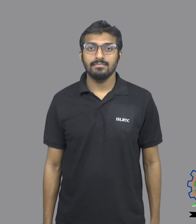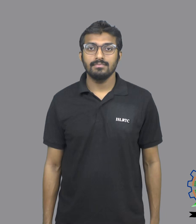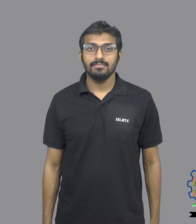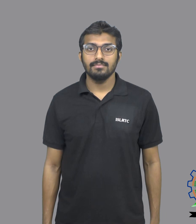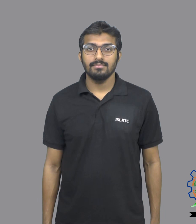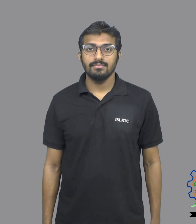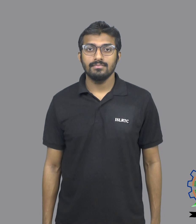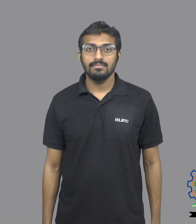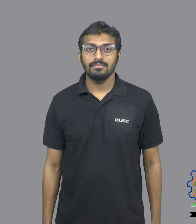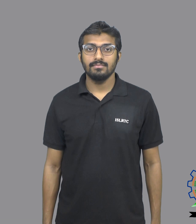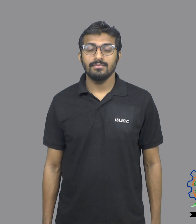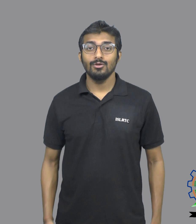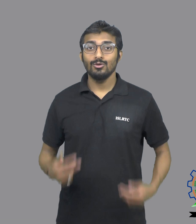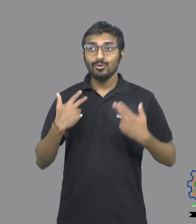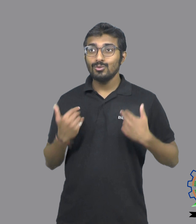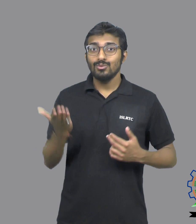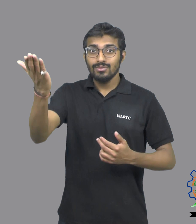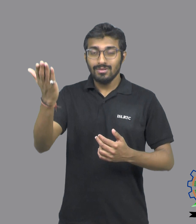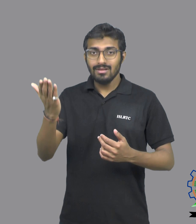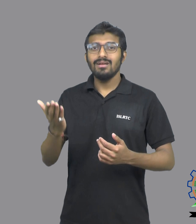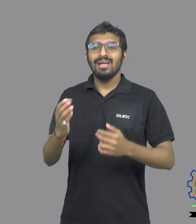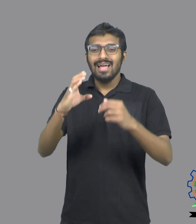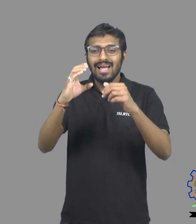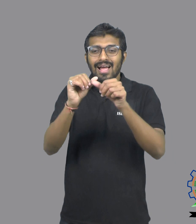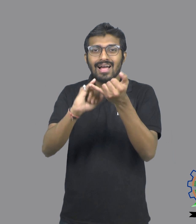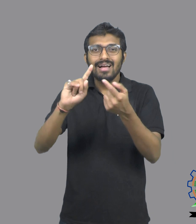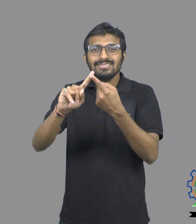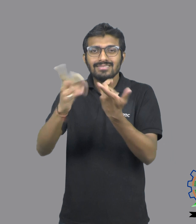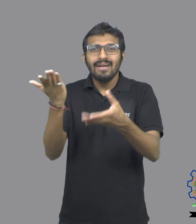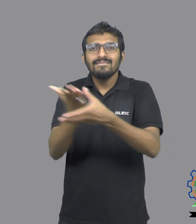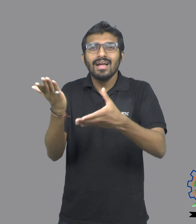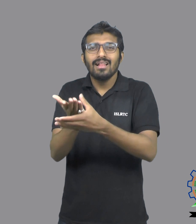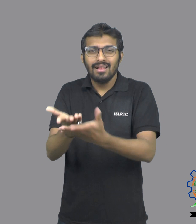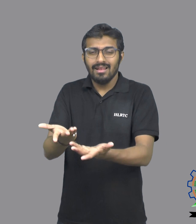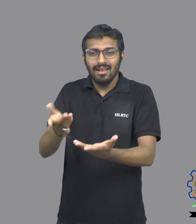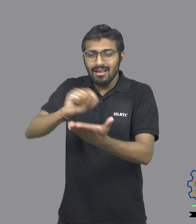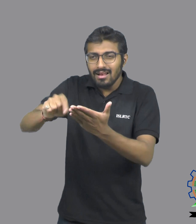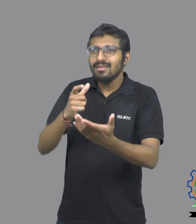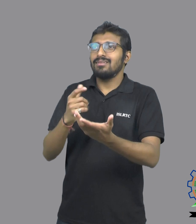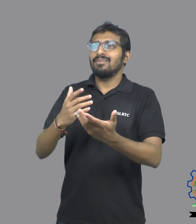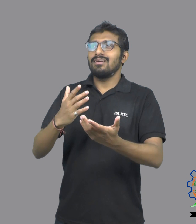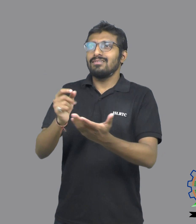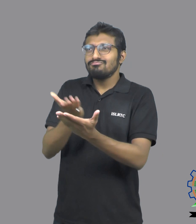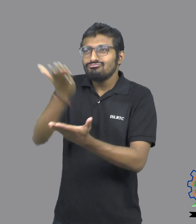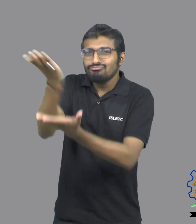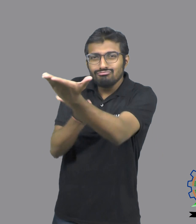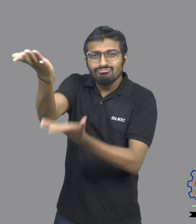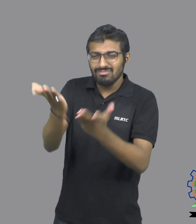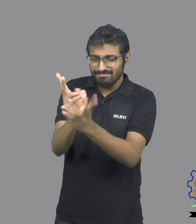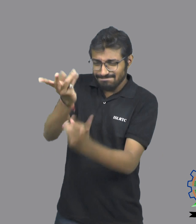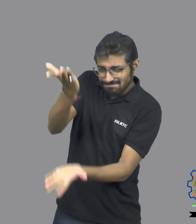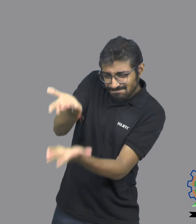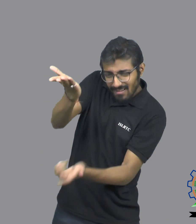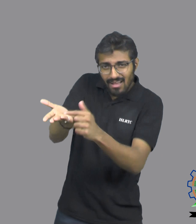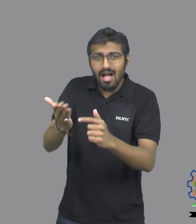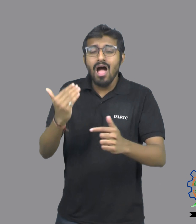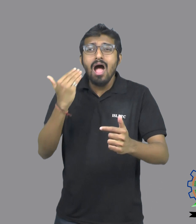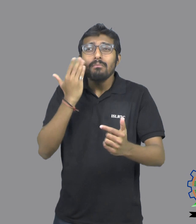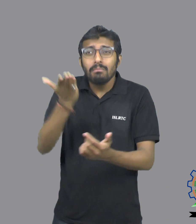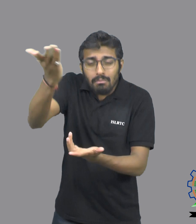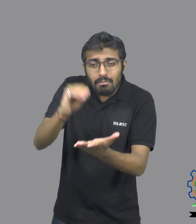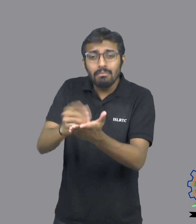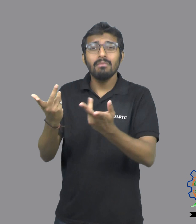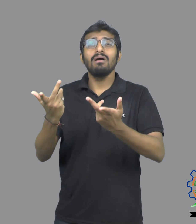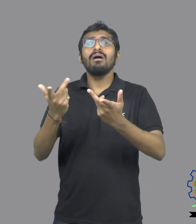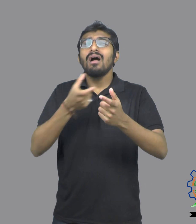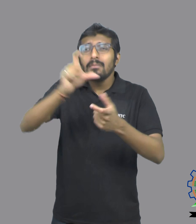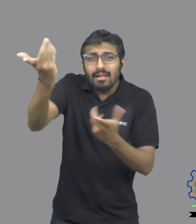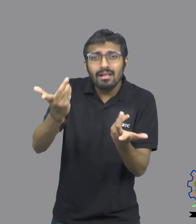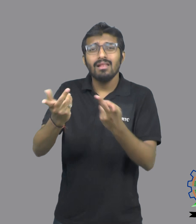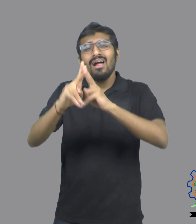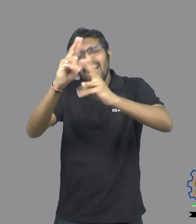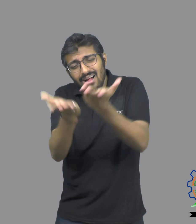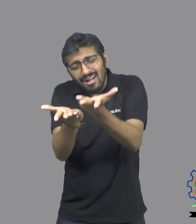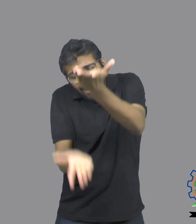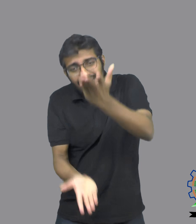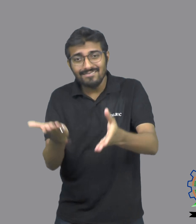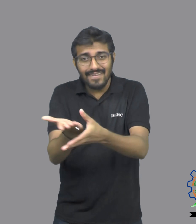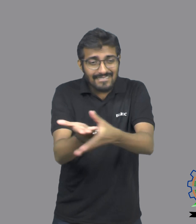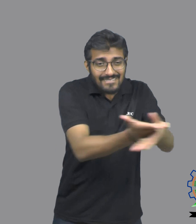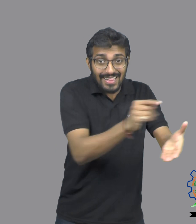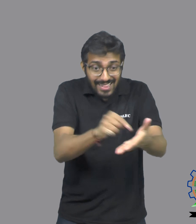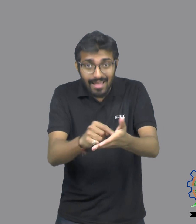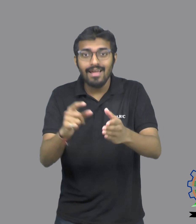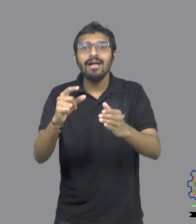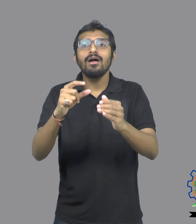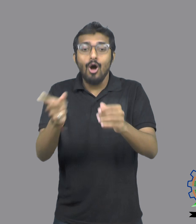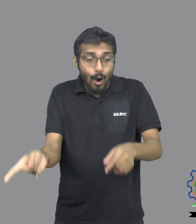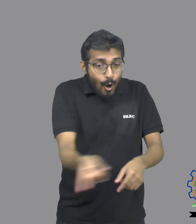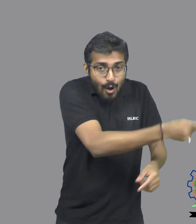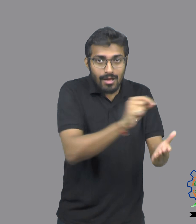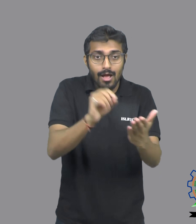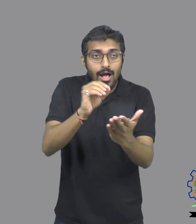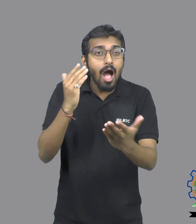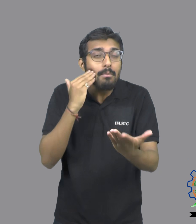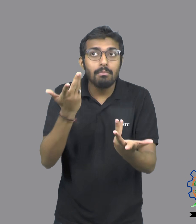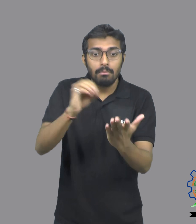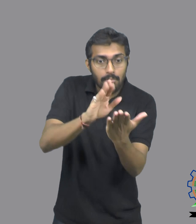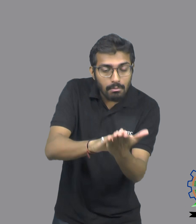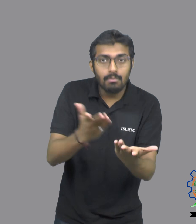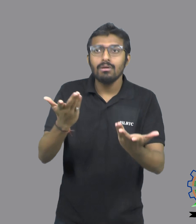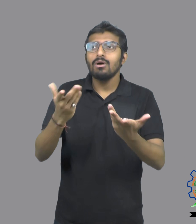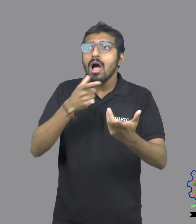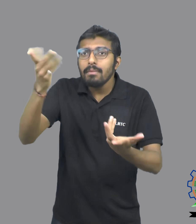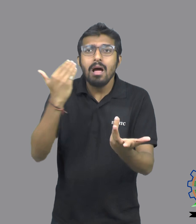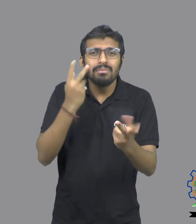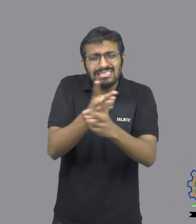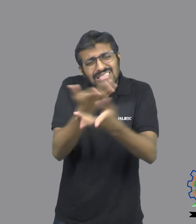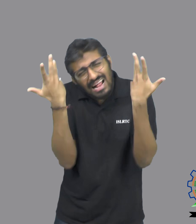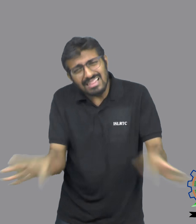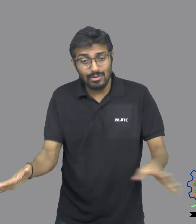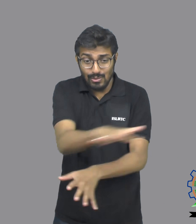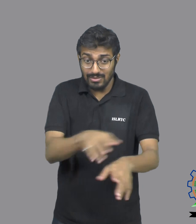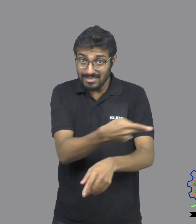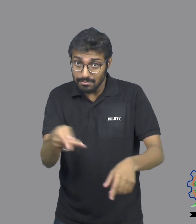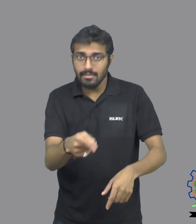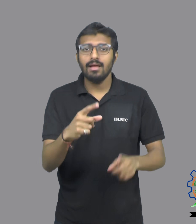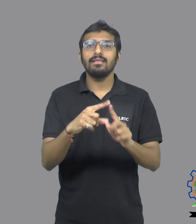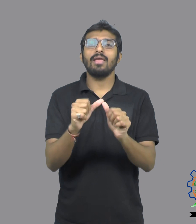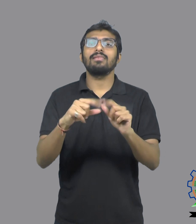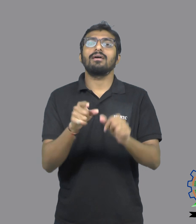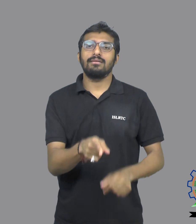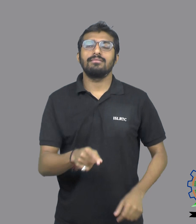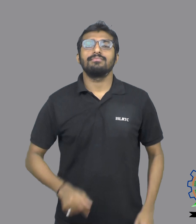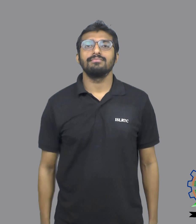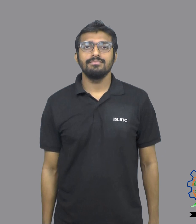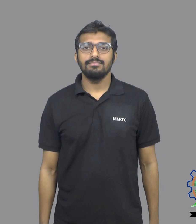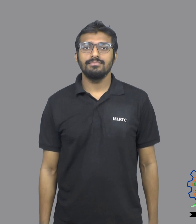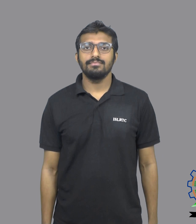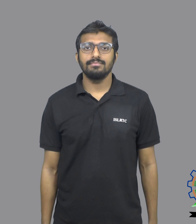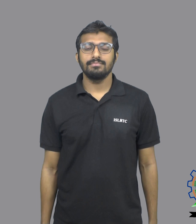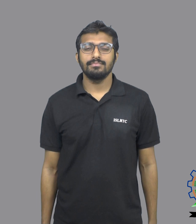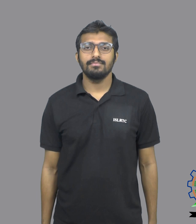Data